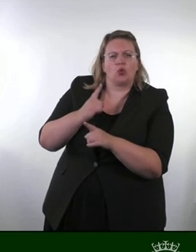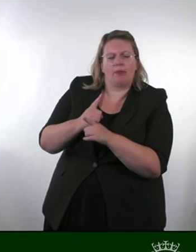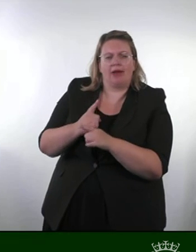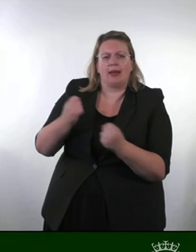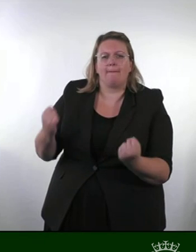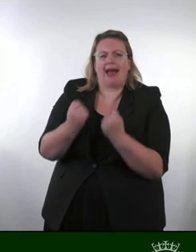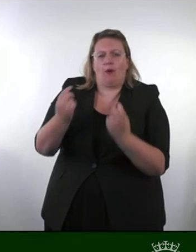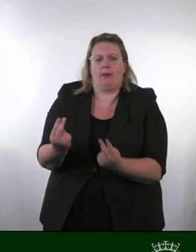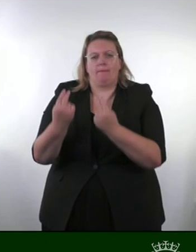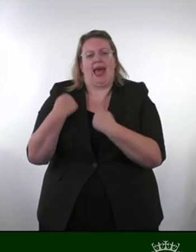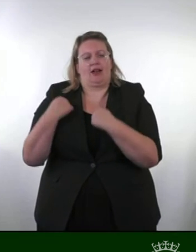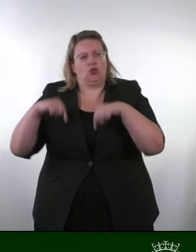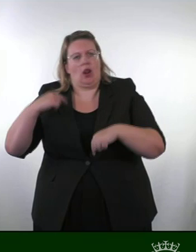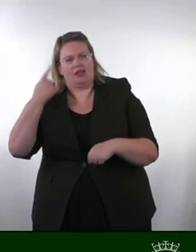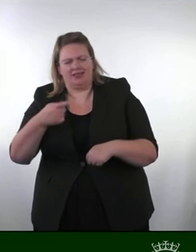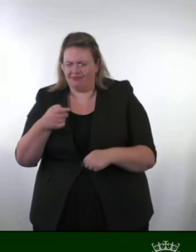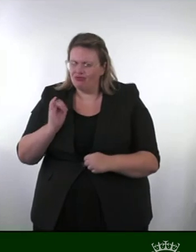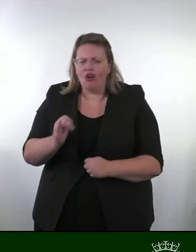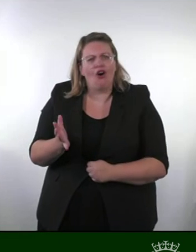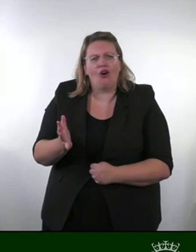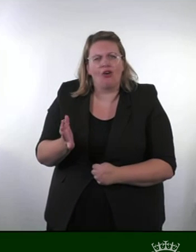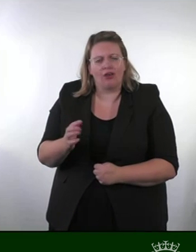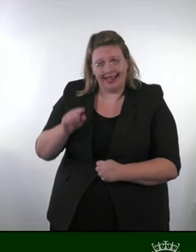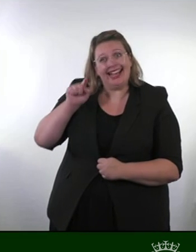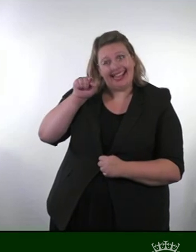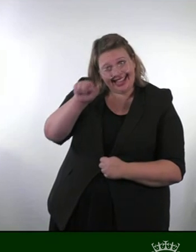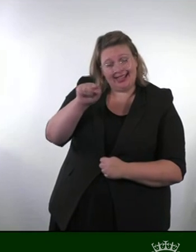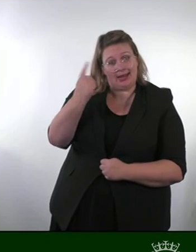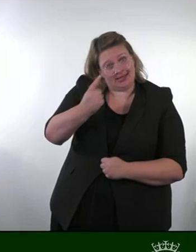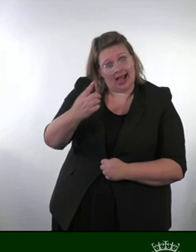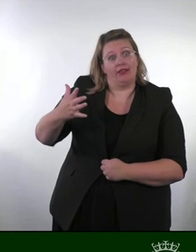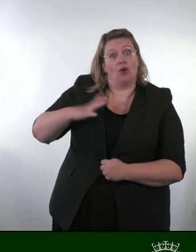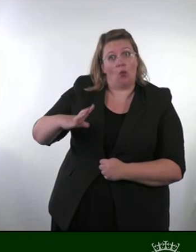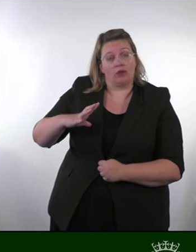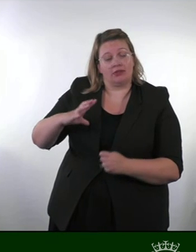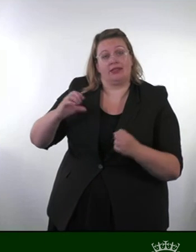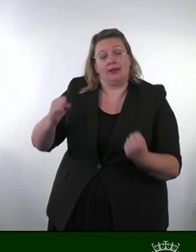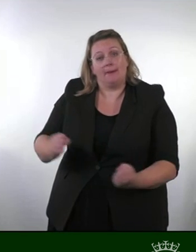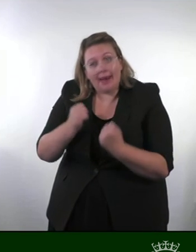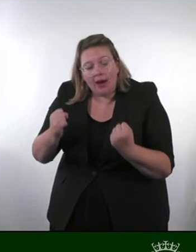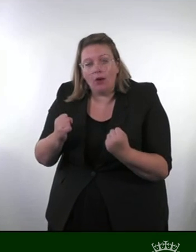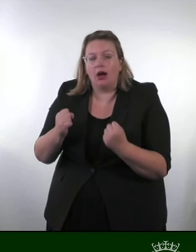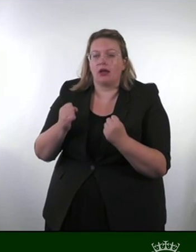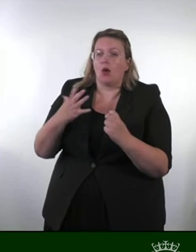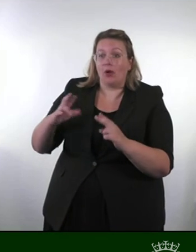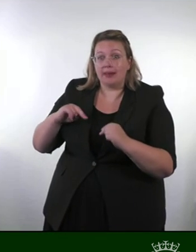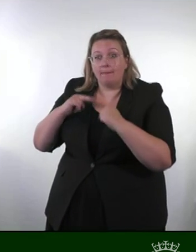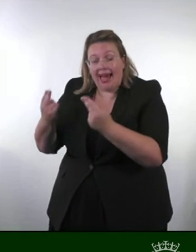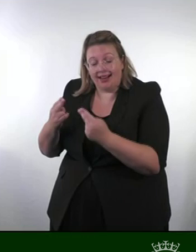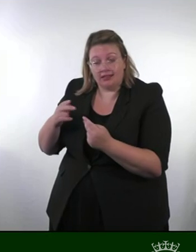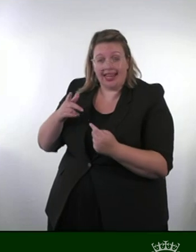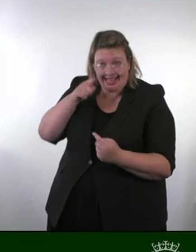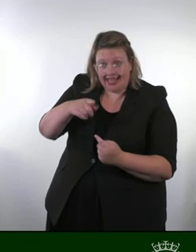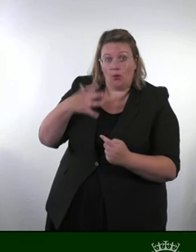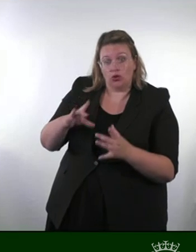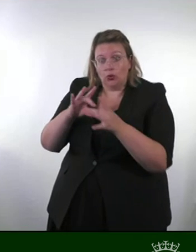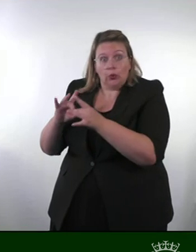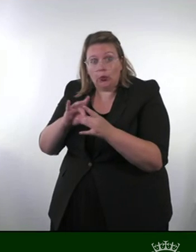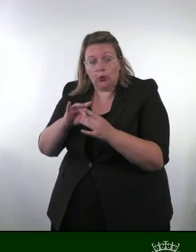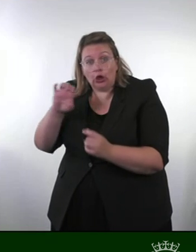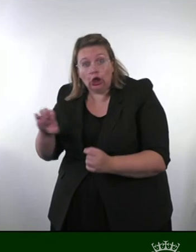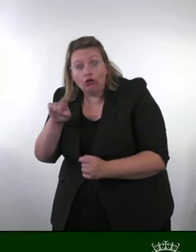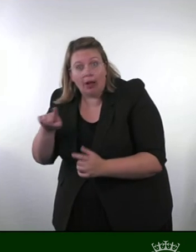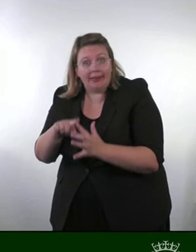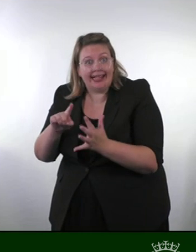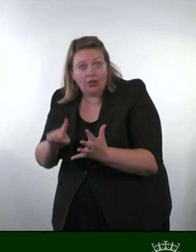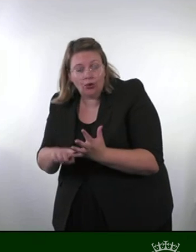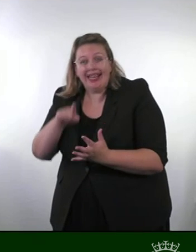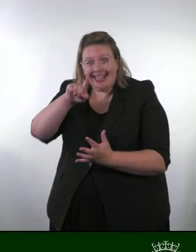On the contrary, what he would do is transfer powers back to Brussels not just over competition and state aid but, of course, over fisheries too.